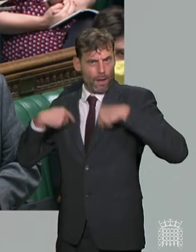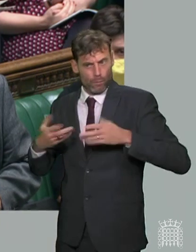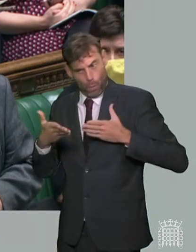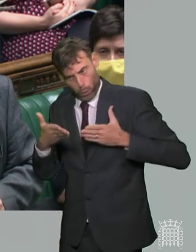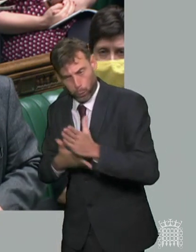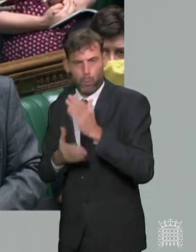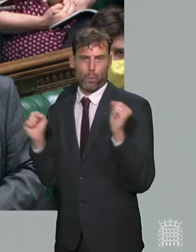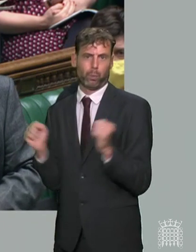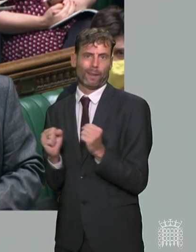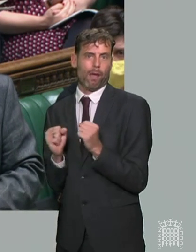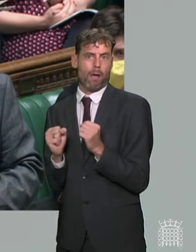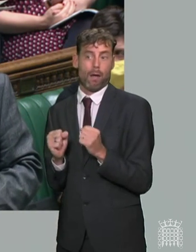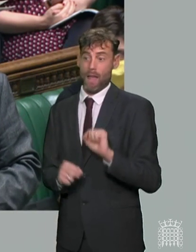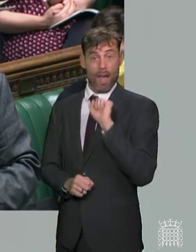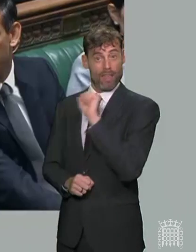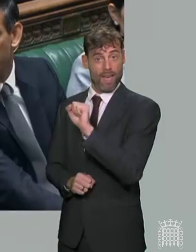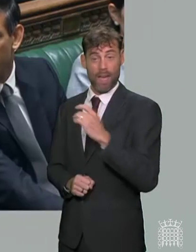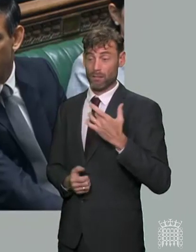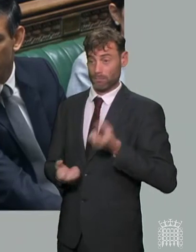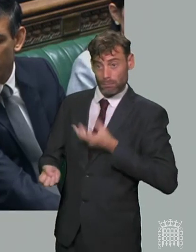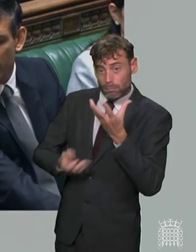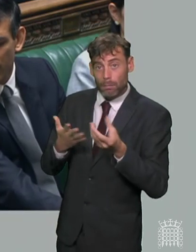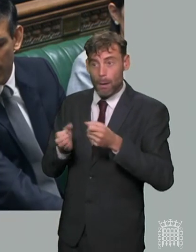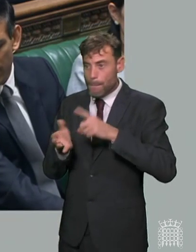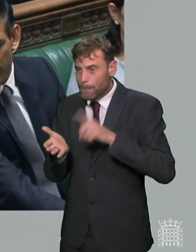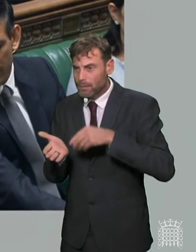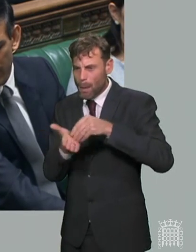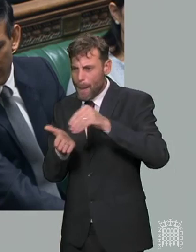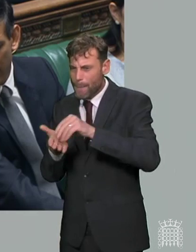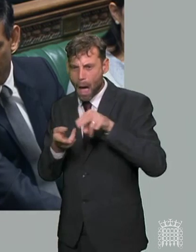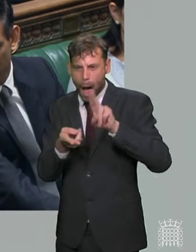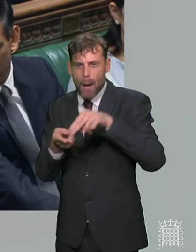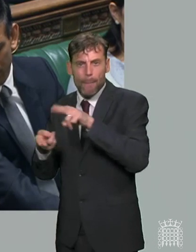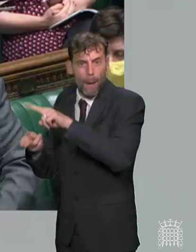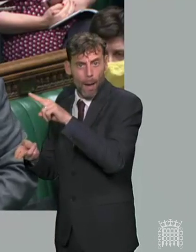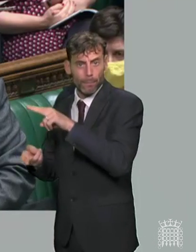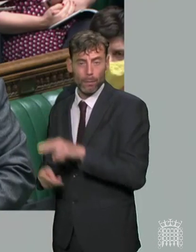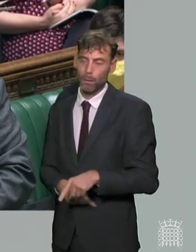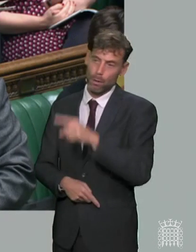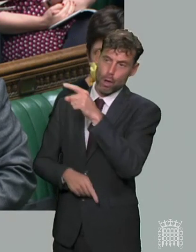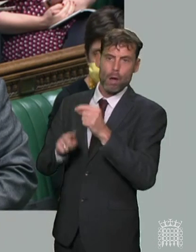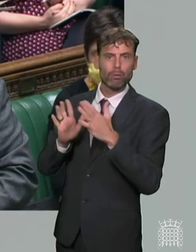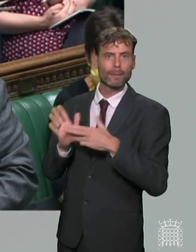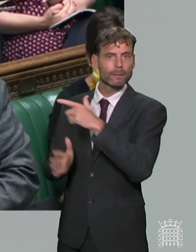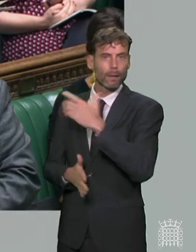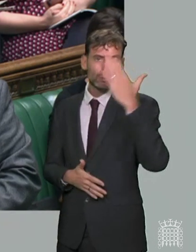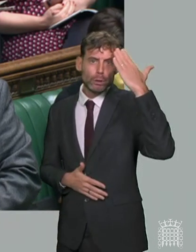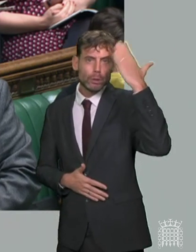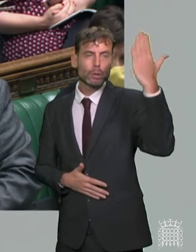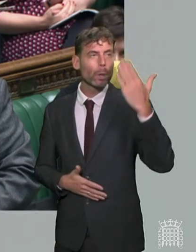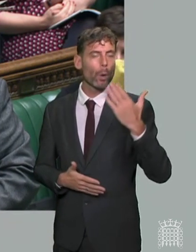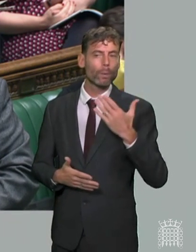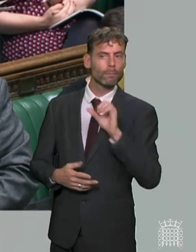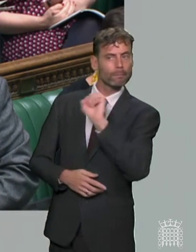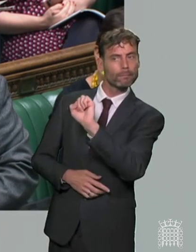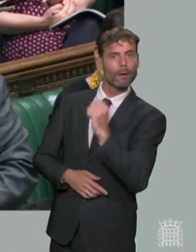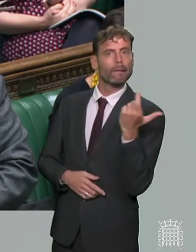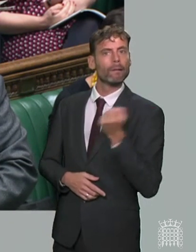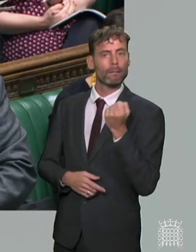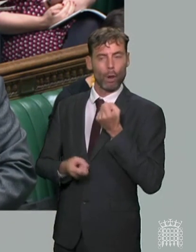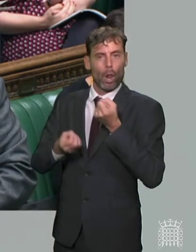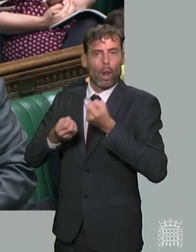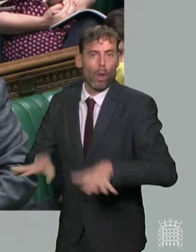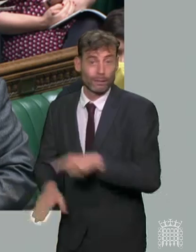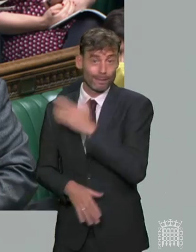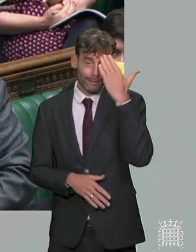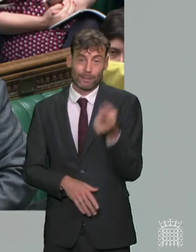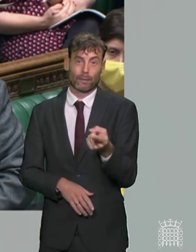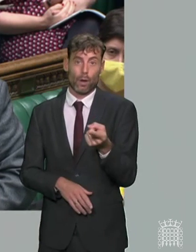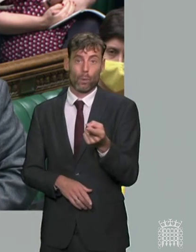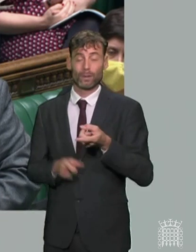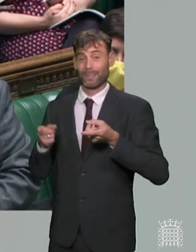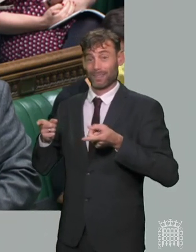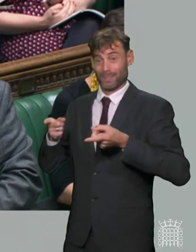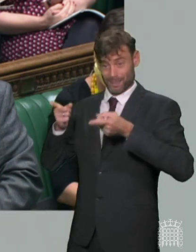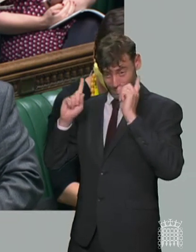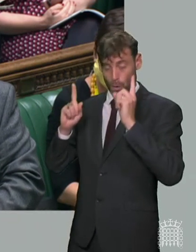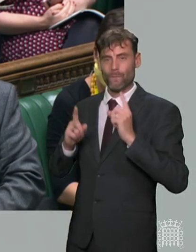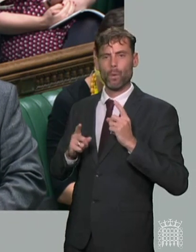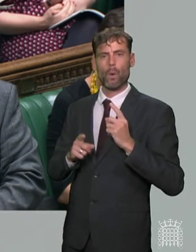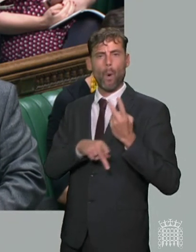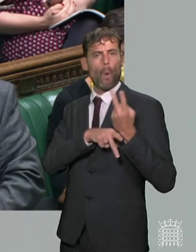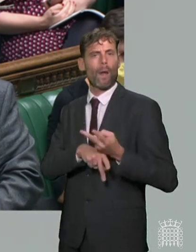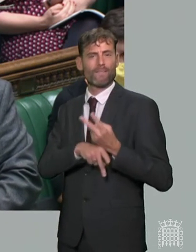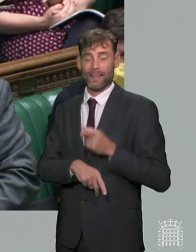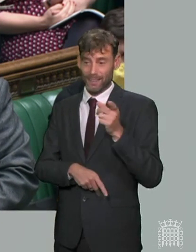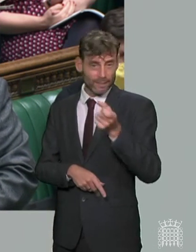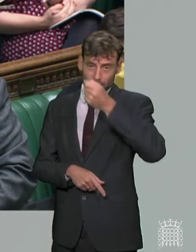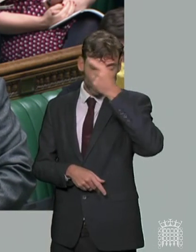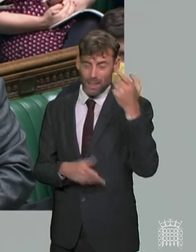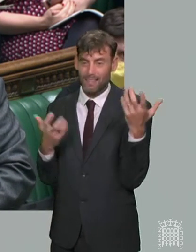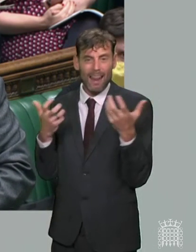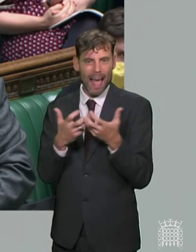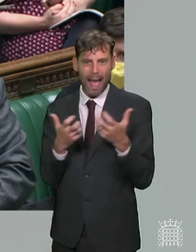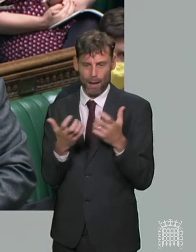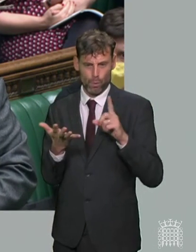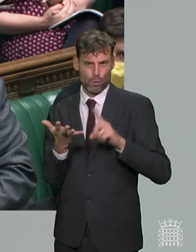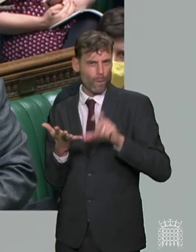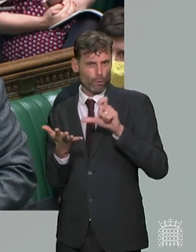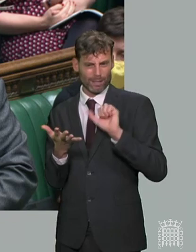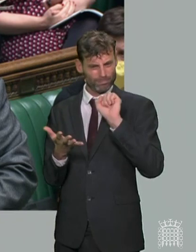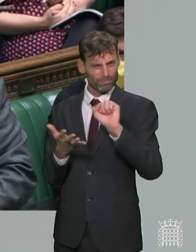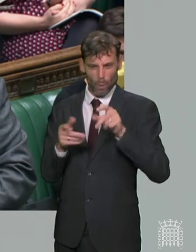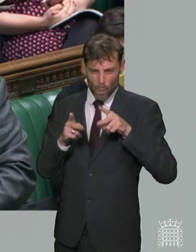The cost of living is spiralling and people are left with a Prime Minister who does not know how much his cuts are hitting key workers and a Secretary of State for Work and Pensions who does not know how universal credit works.